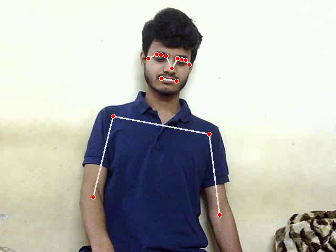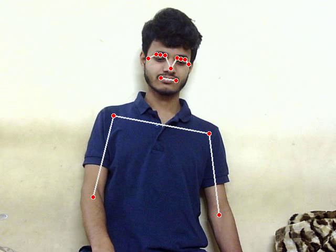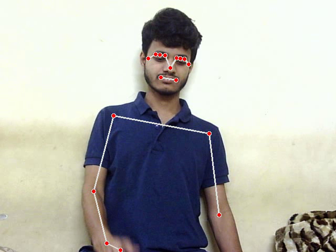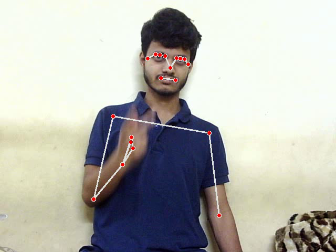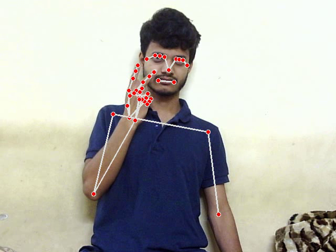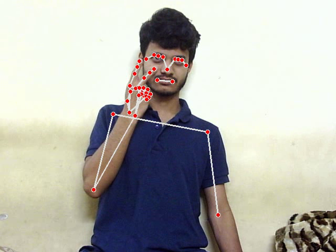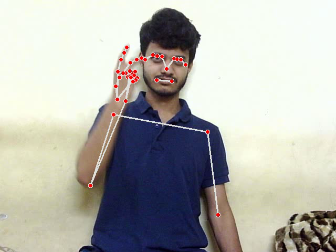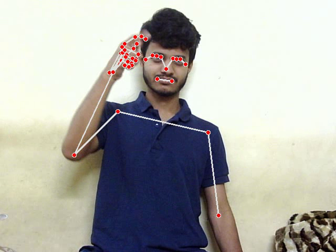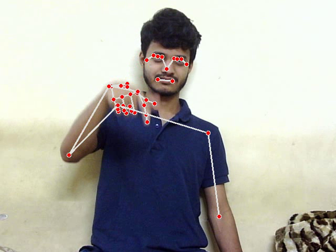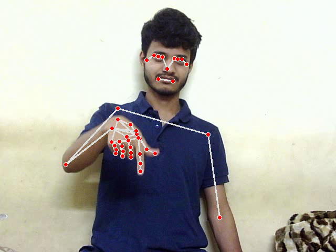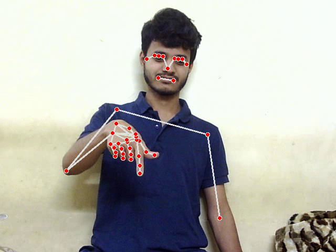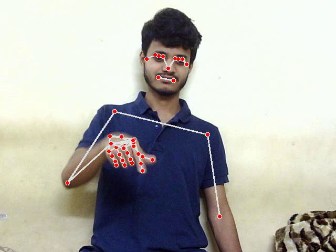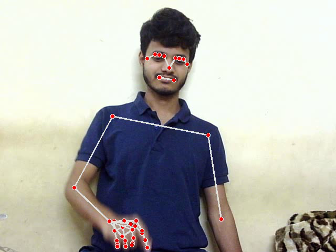see you later